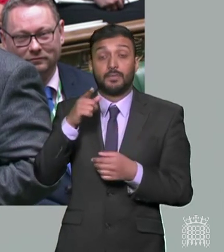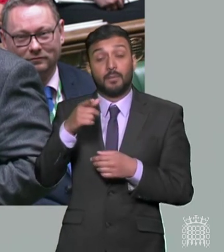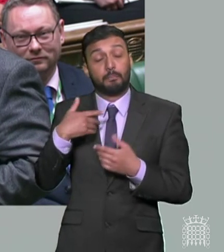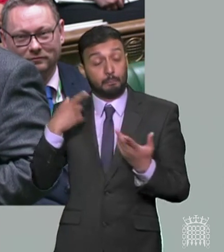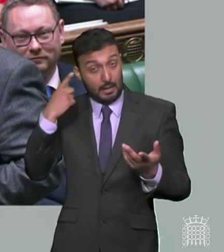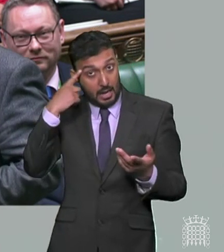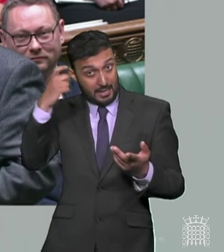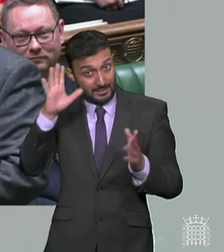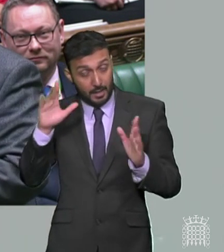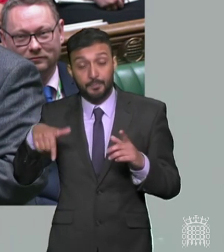The Scottish Government have introduced